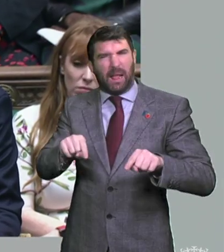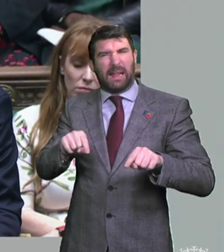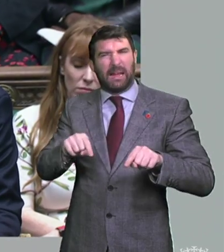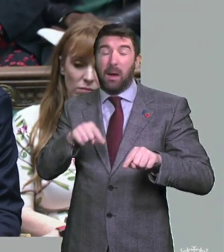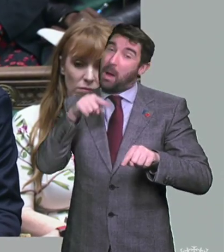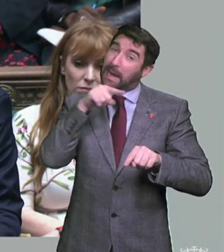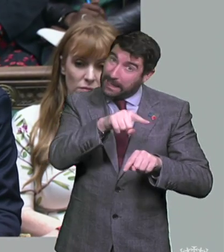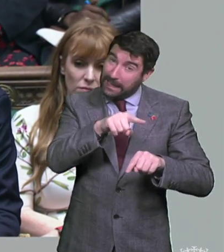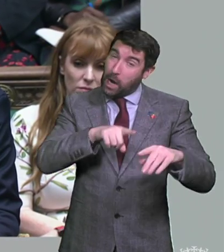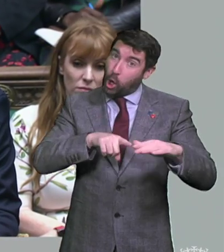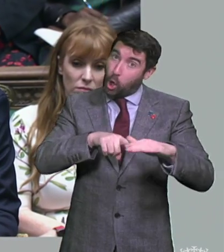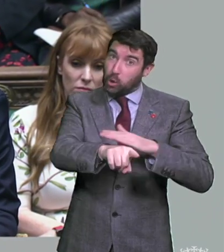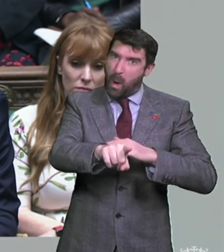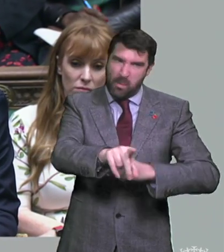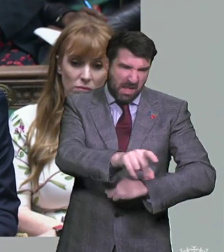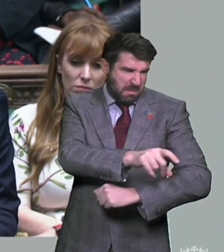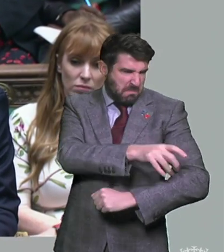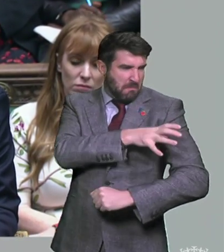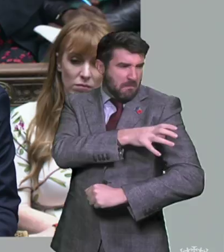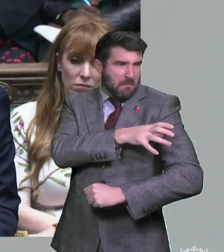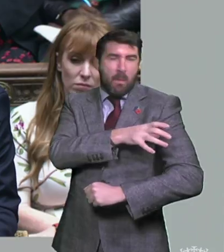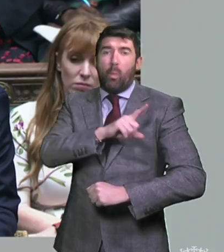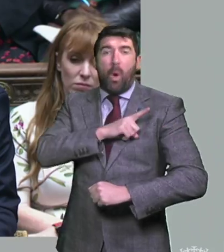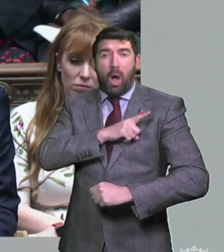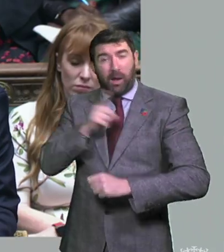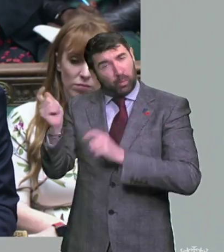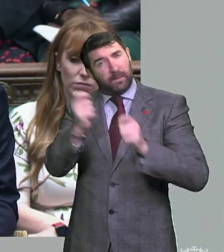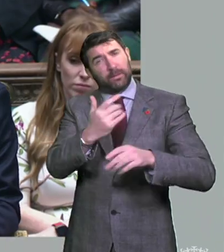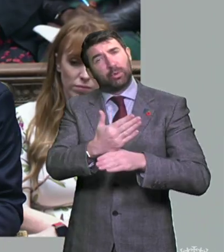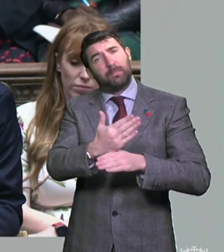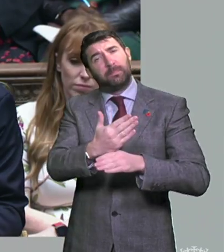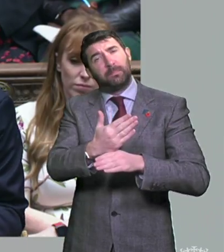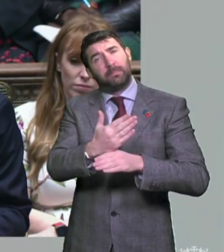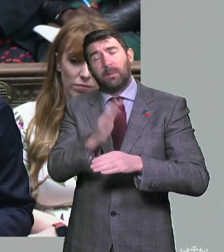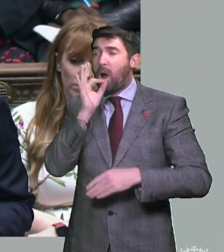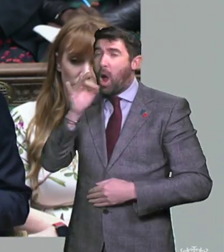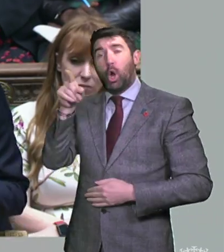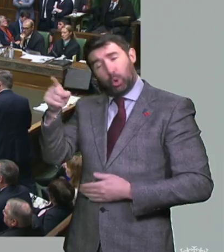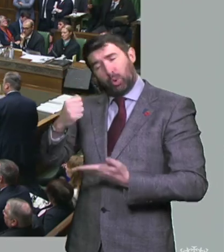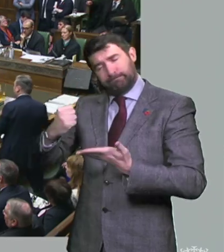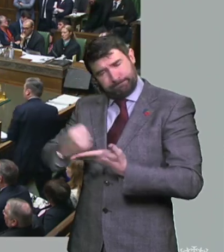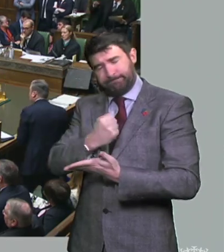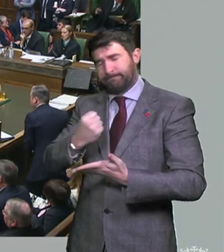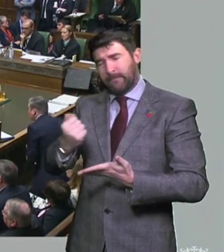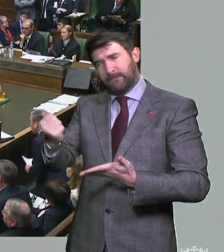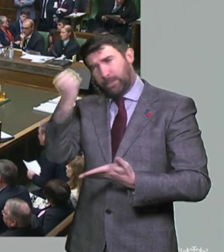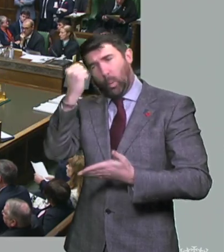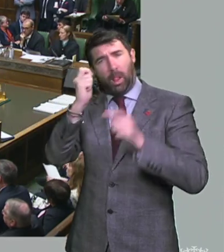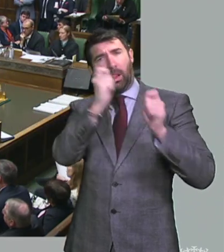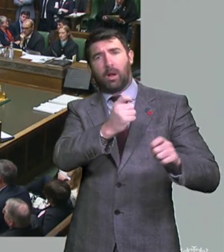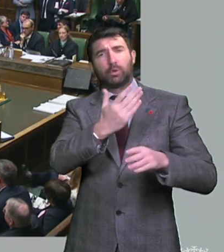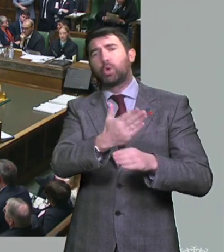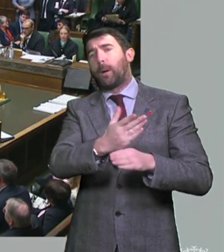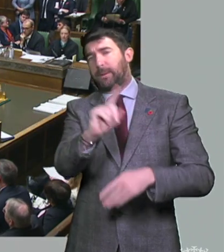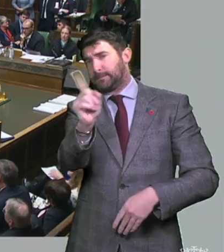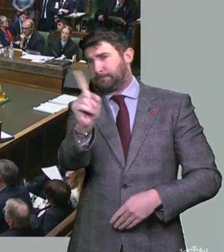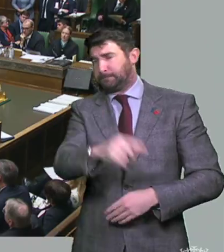Does the Prime Minister regret his decision to make him a Government Minister?